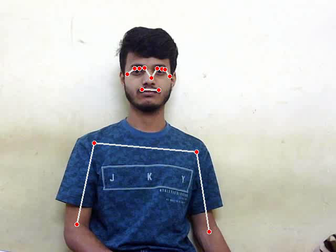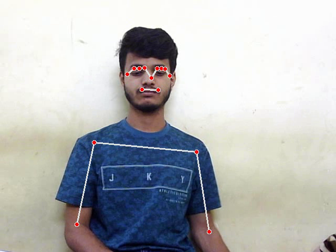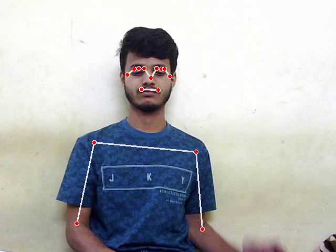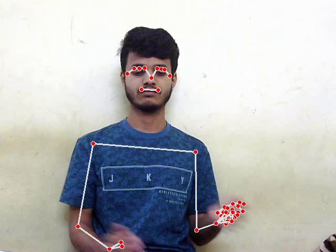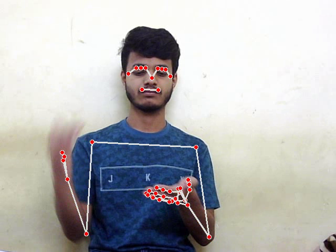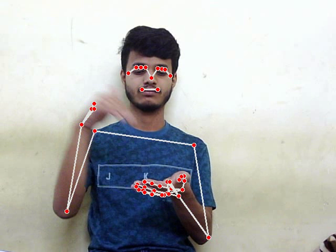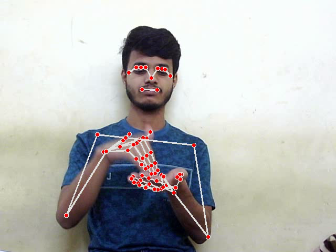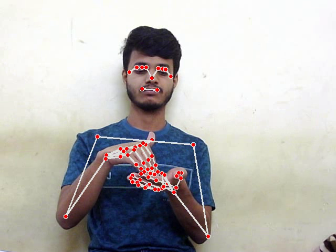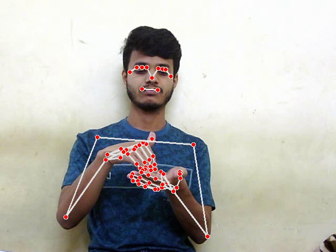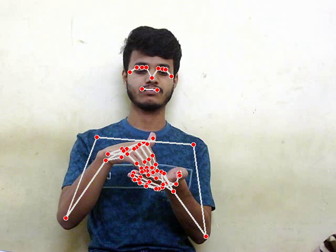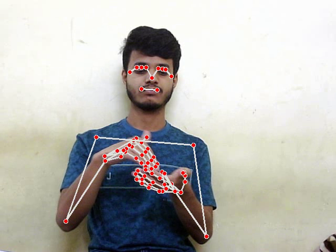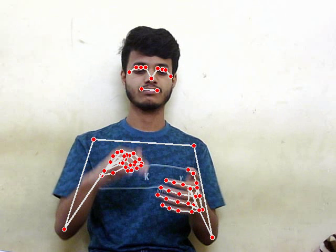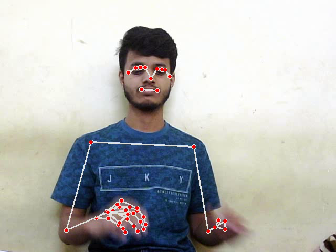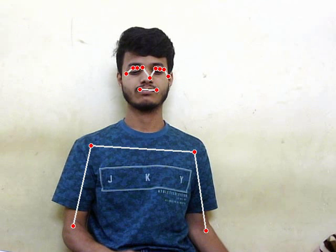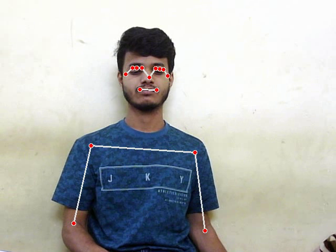again